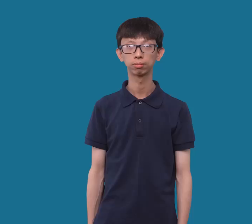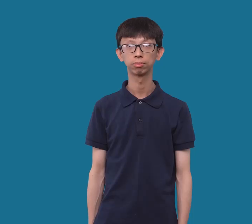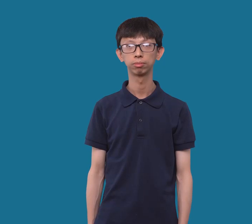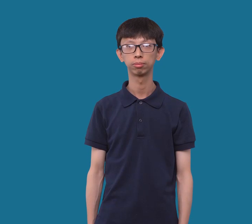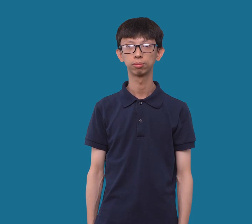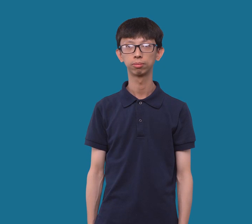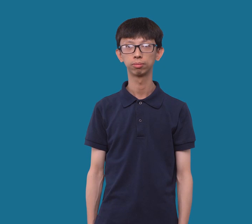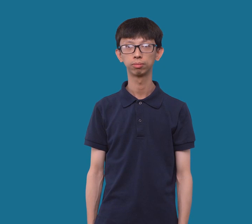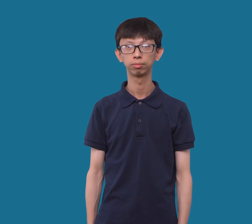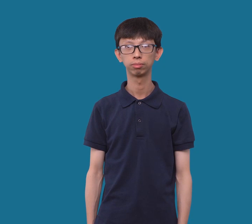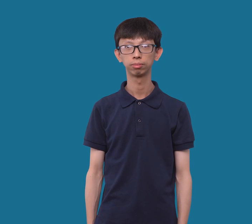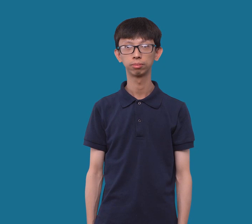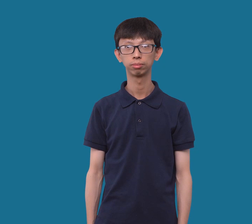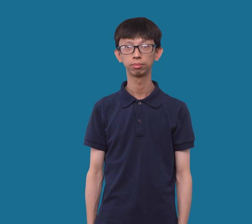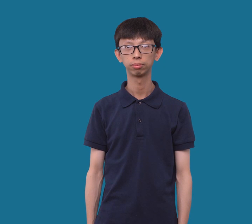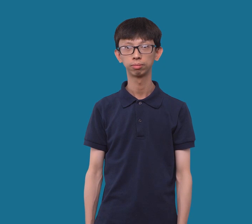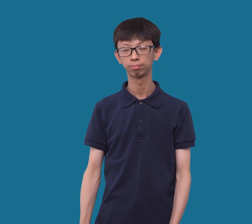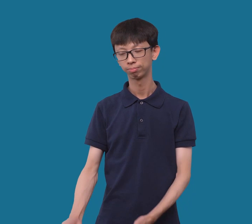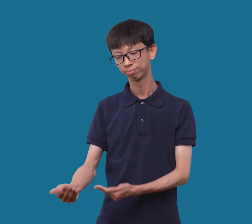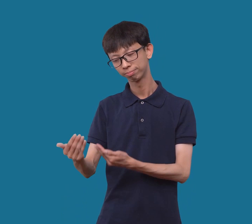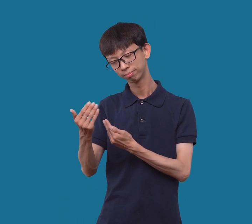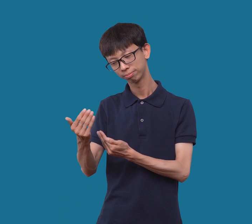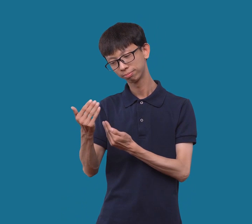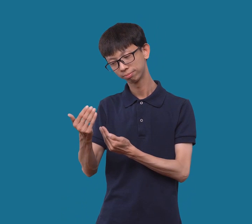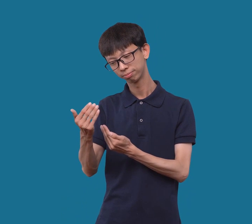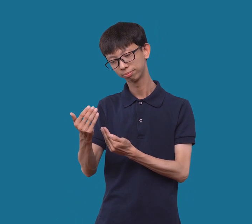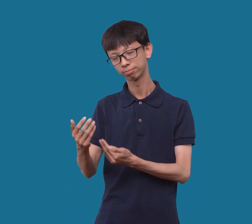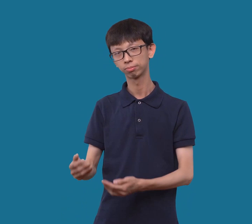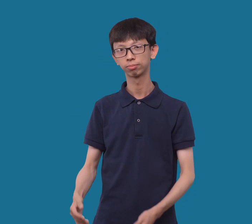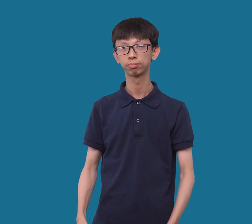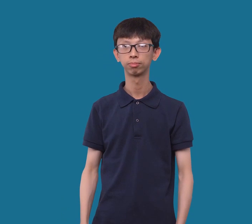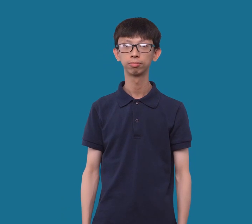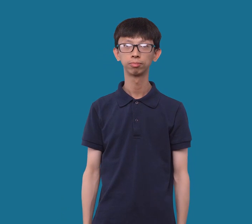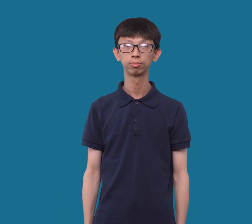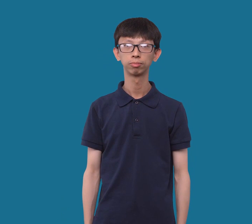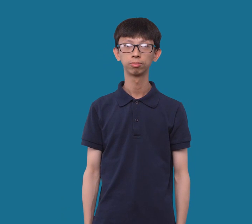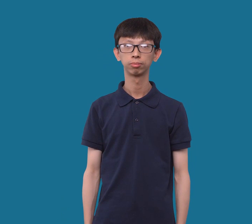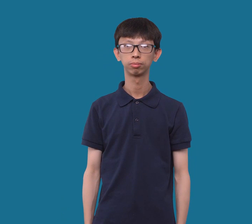bế em